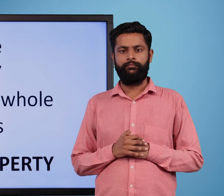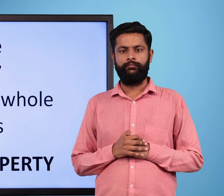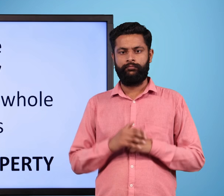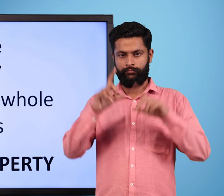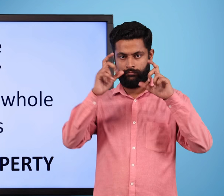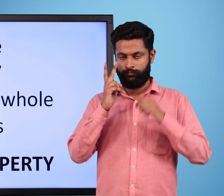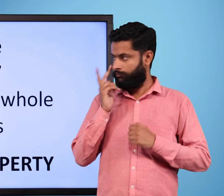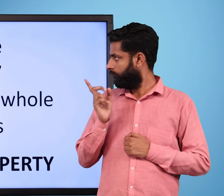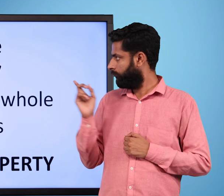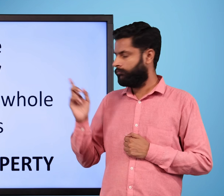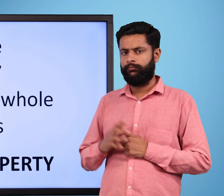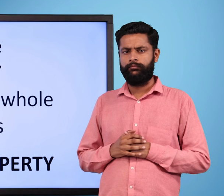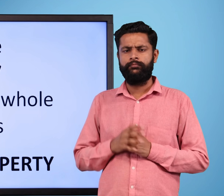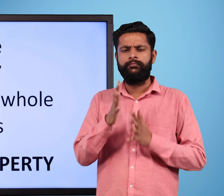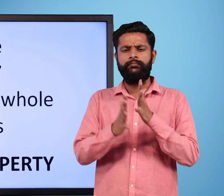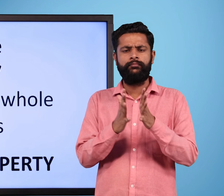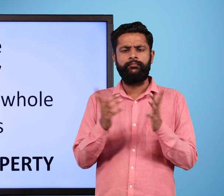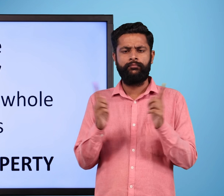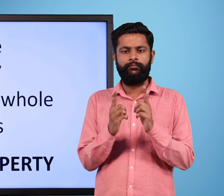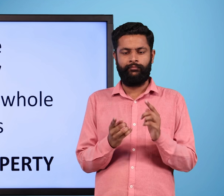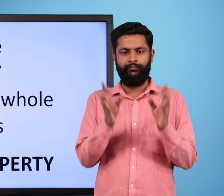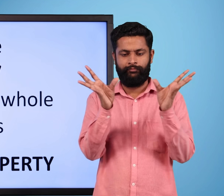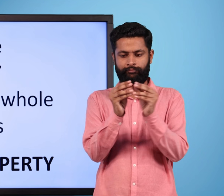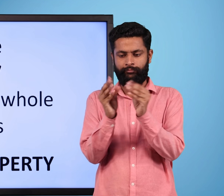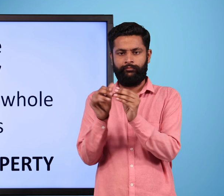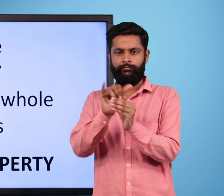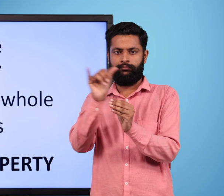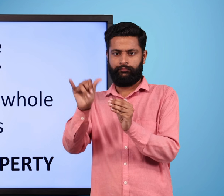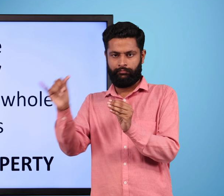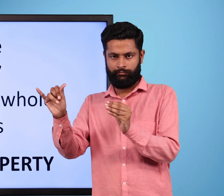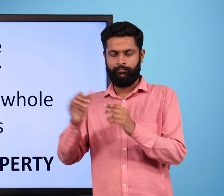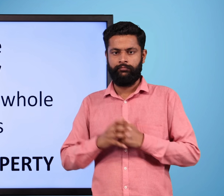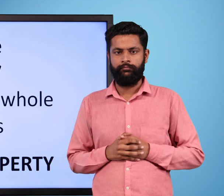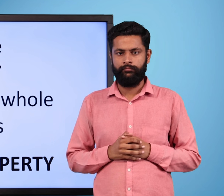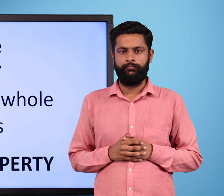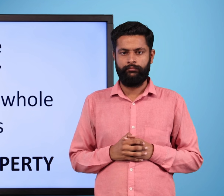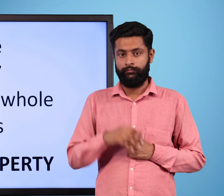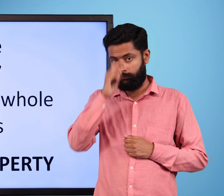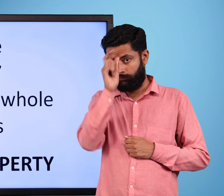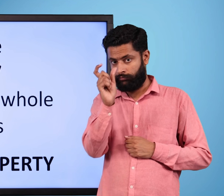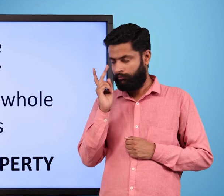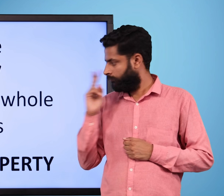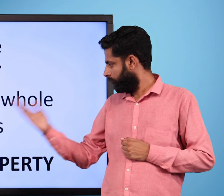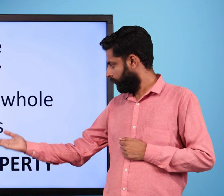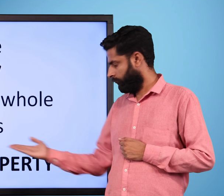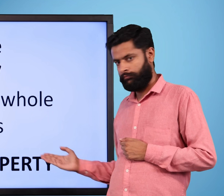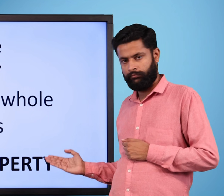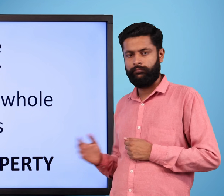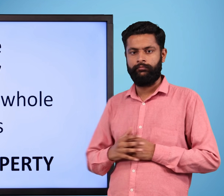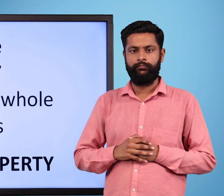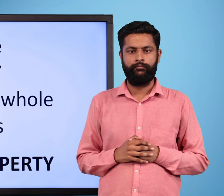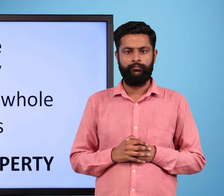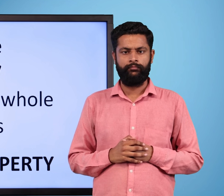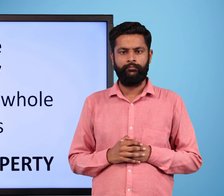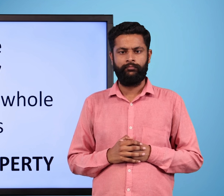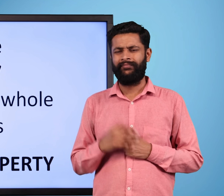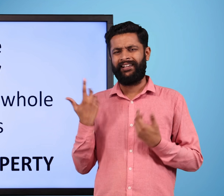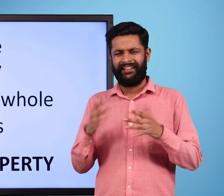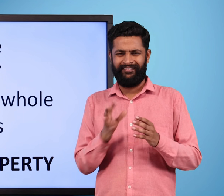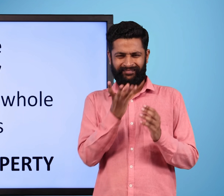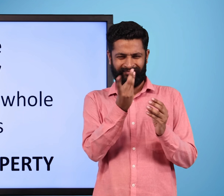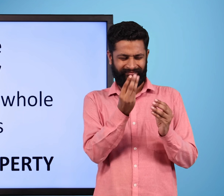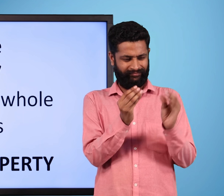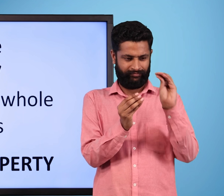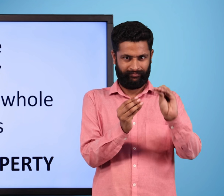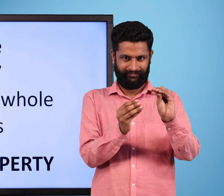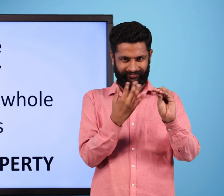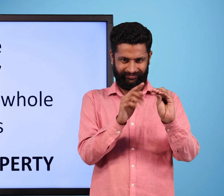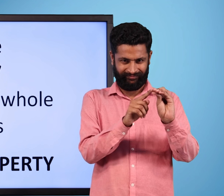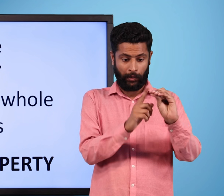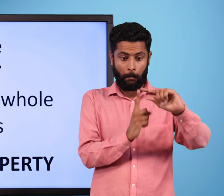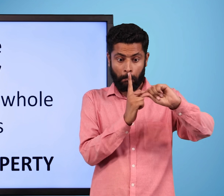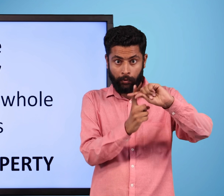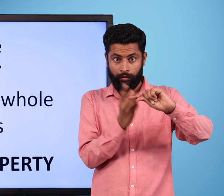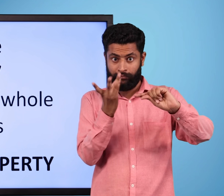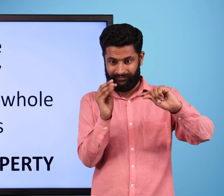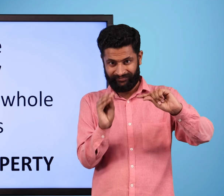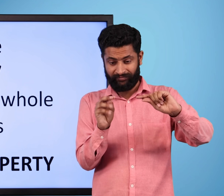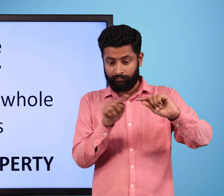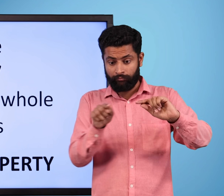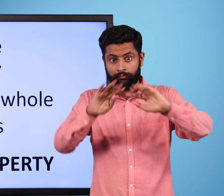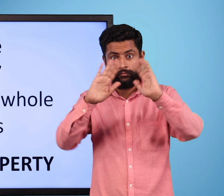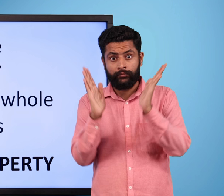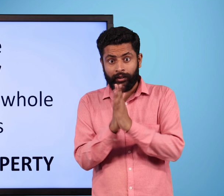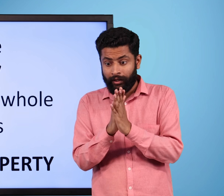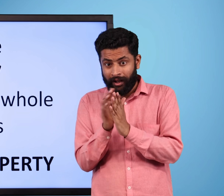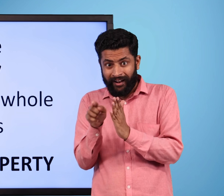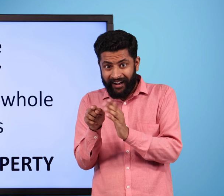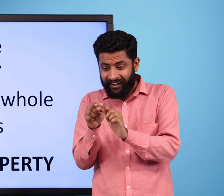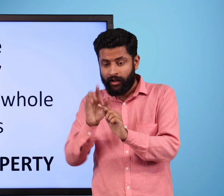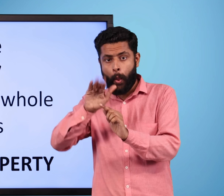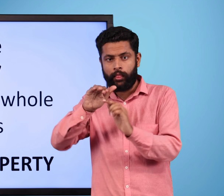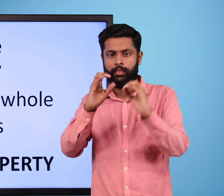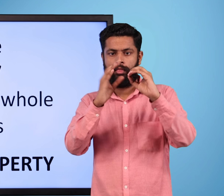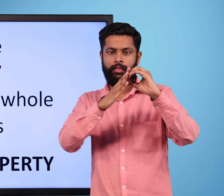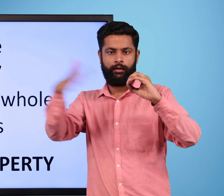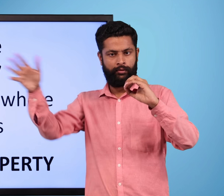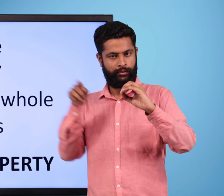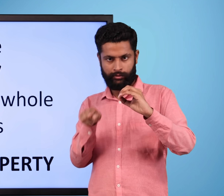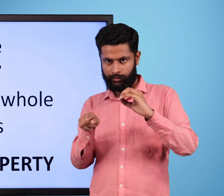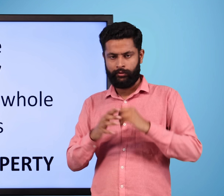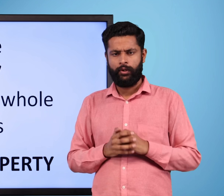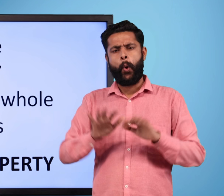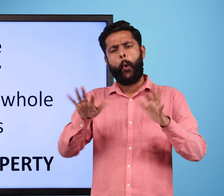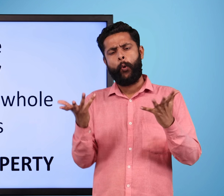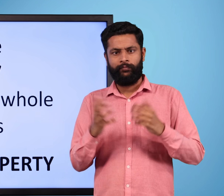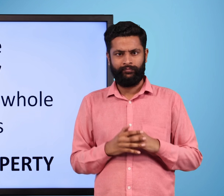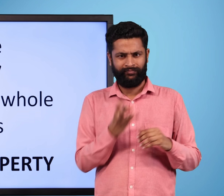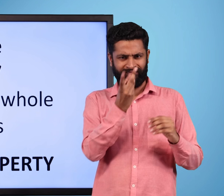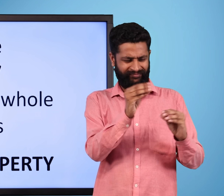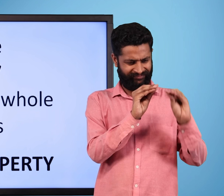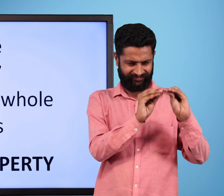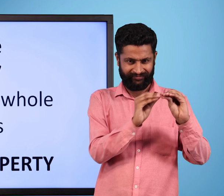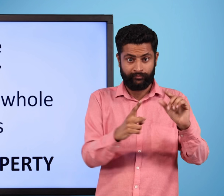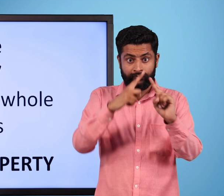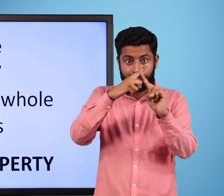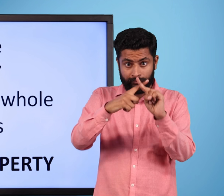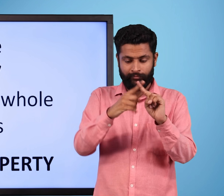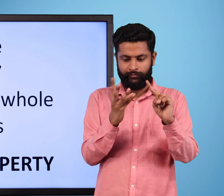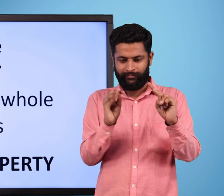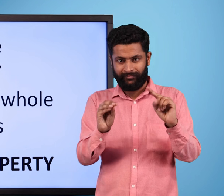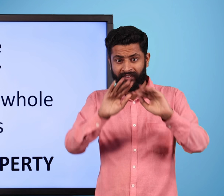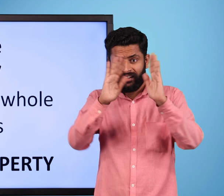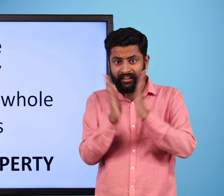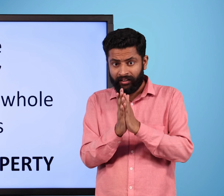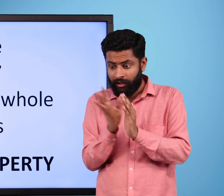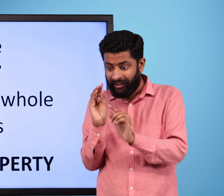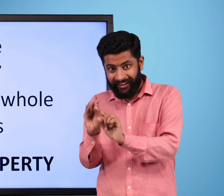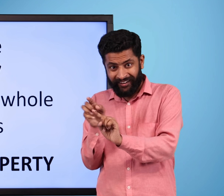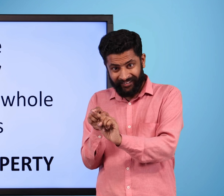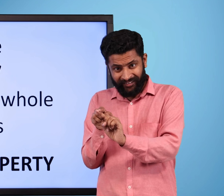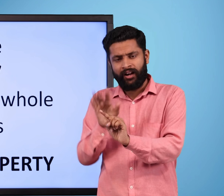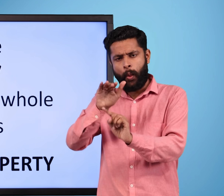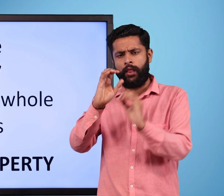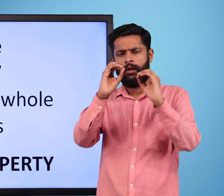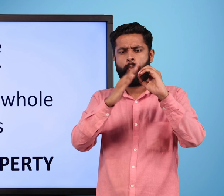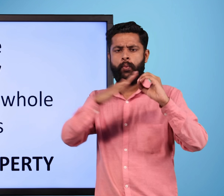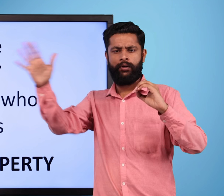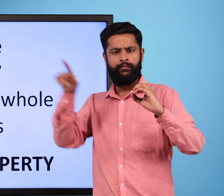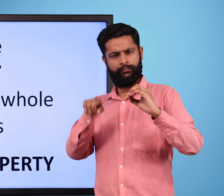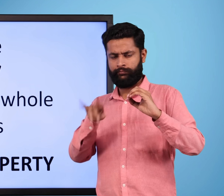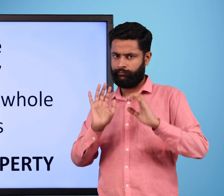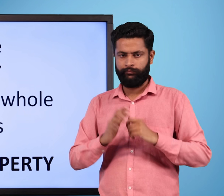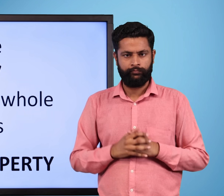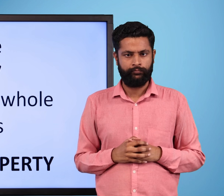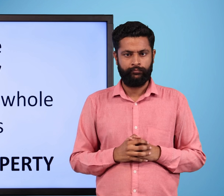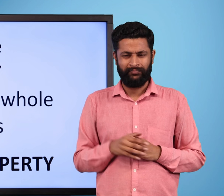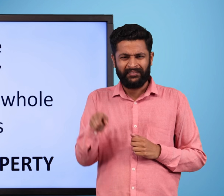Closure property This sign refers to the closure property. For example, if we say that whole number or numbers are closed under addition and under multiplication, it means that the sum or multiple of two whole numbers is also a whole number.